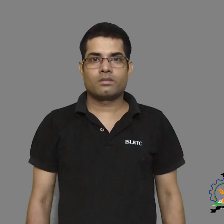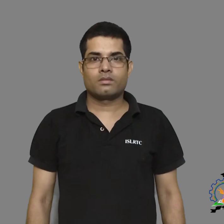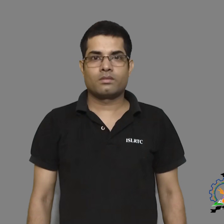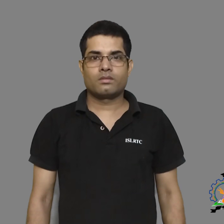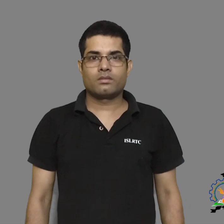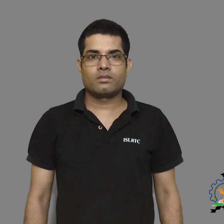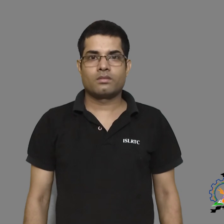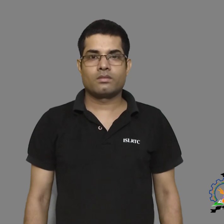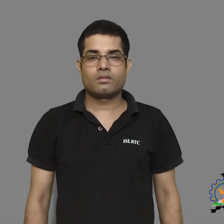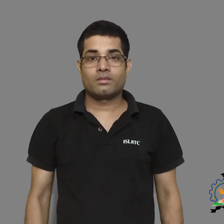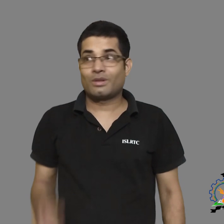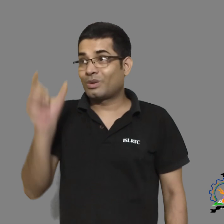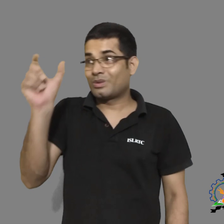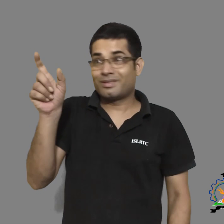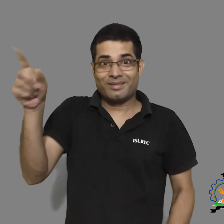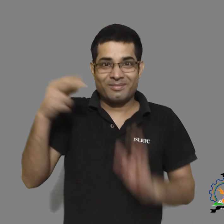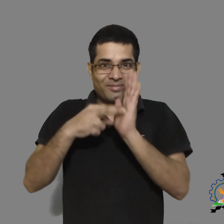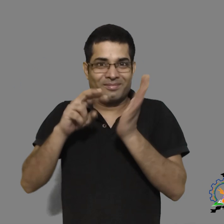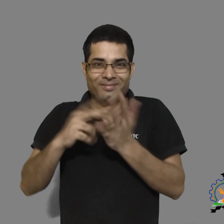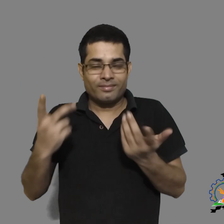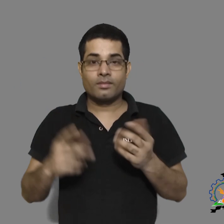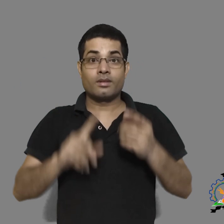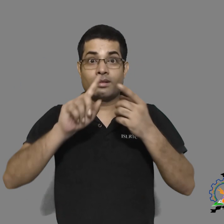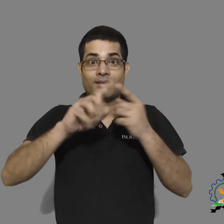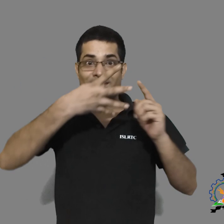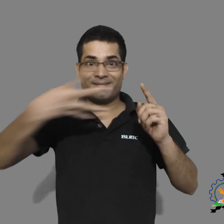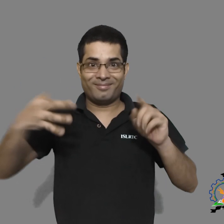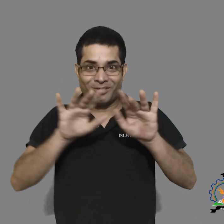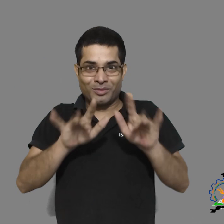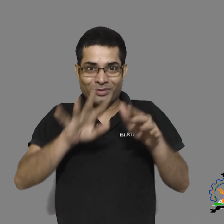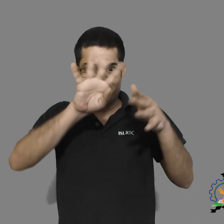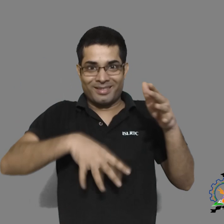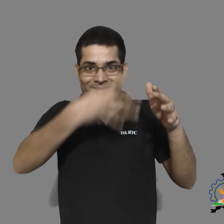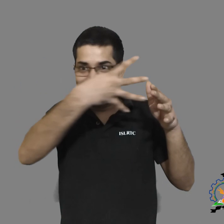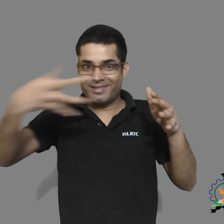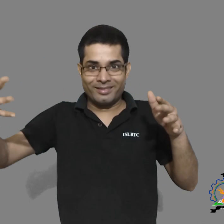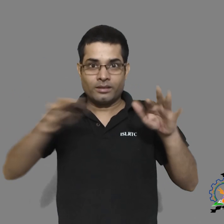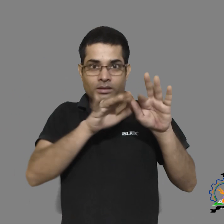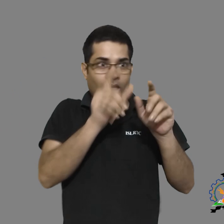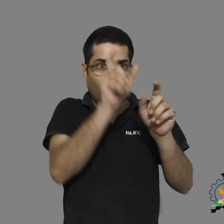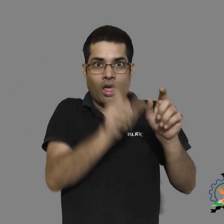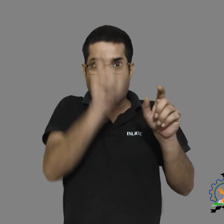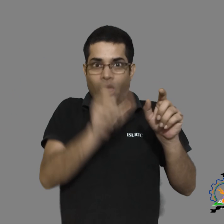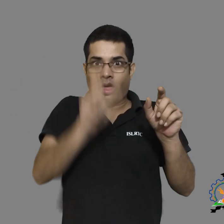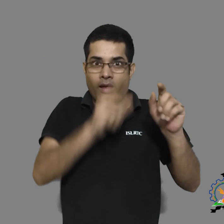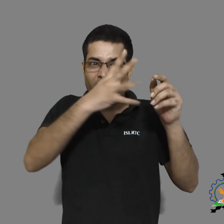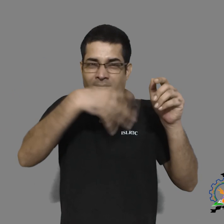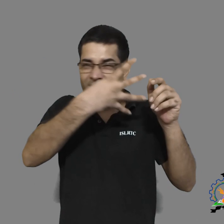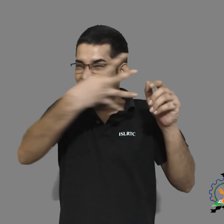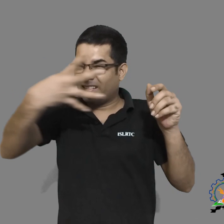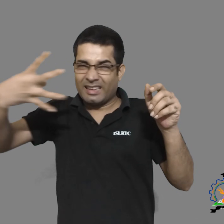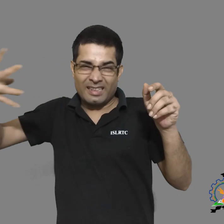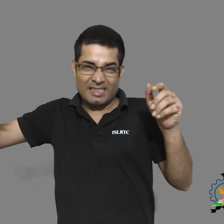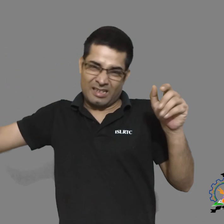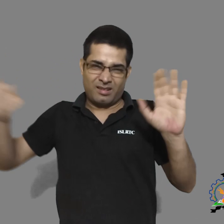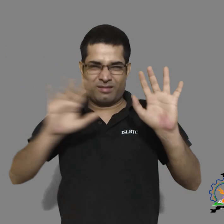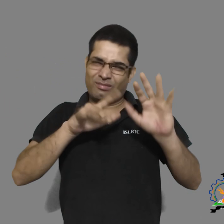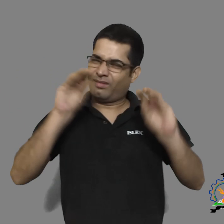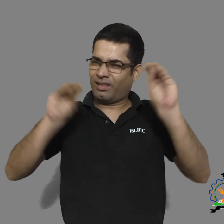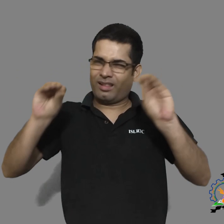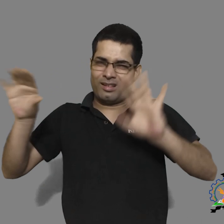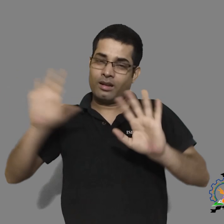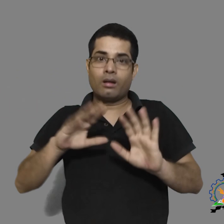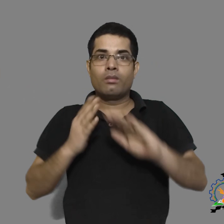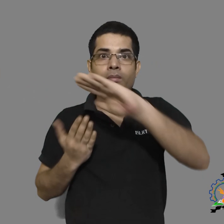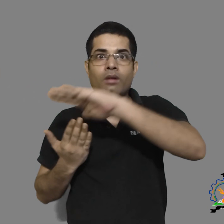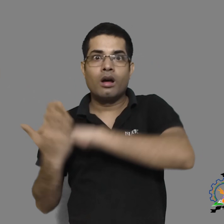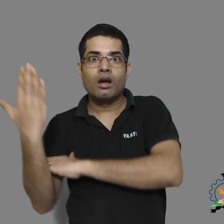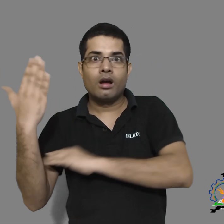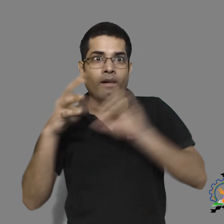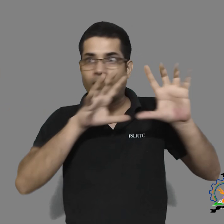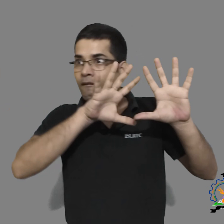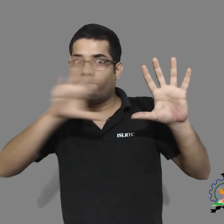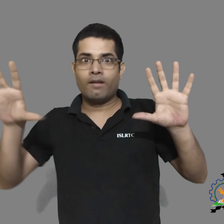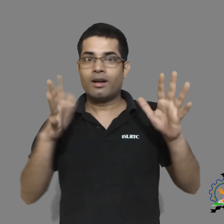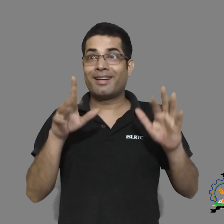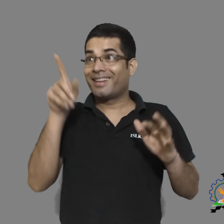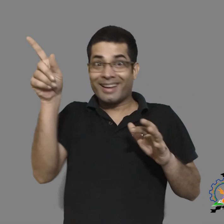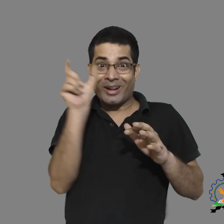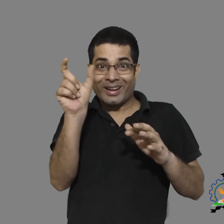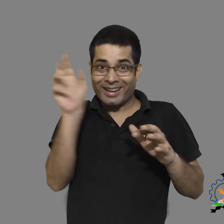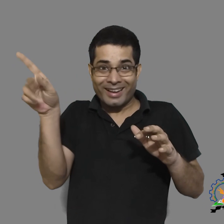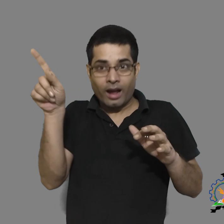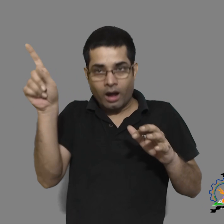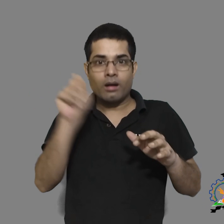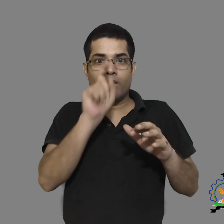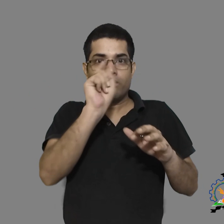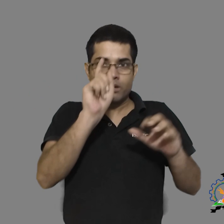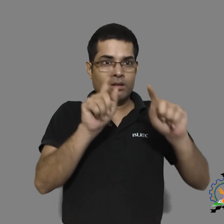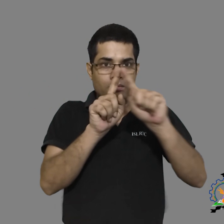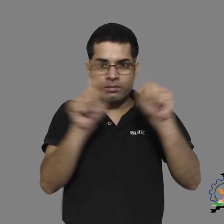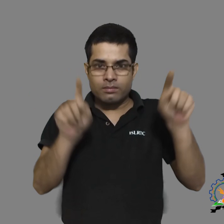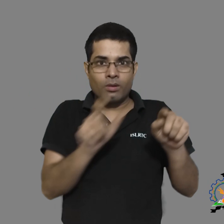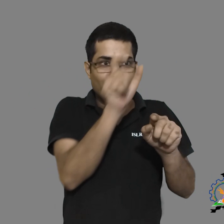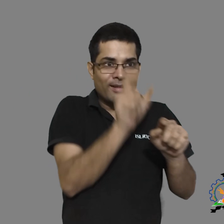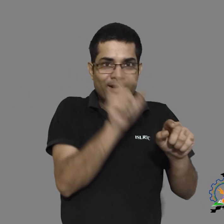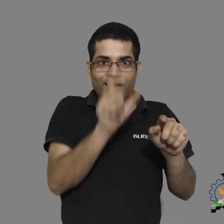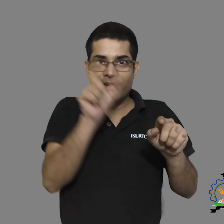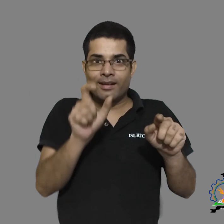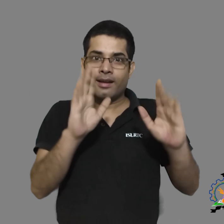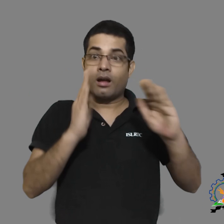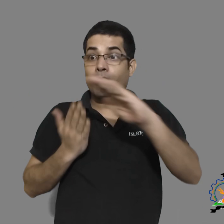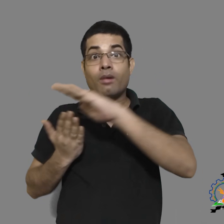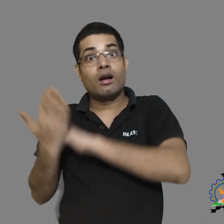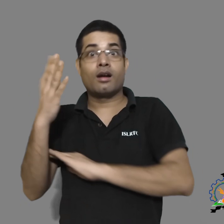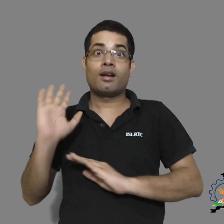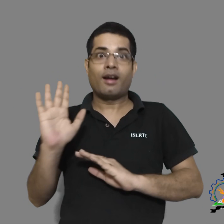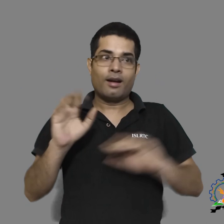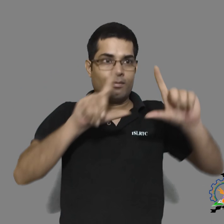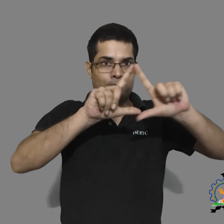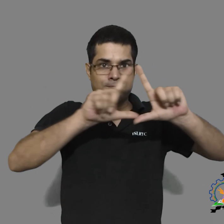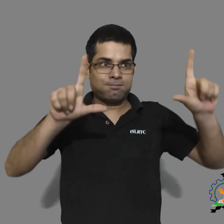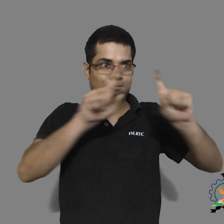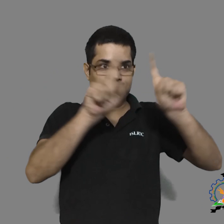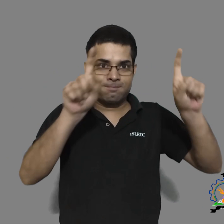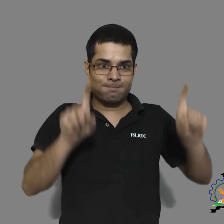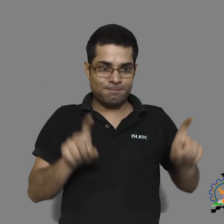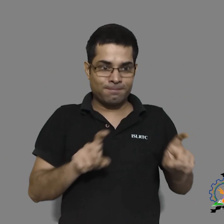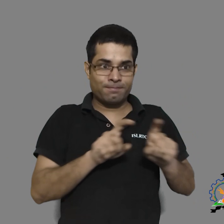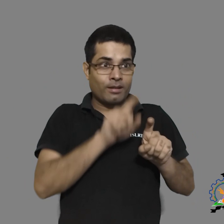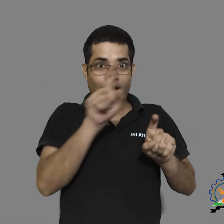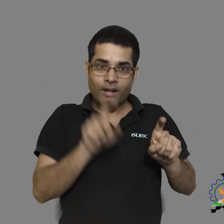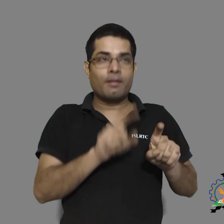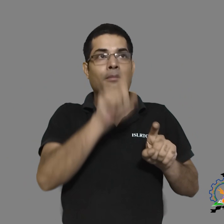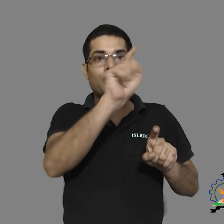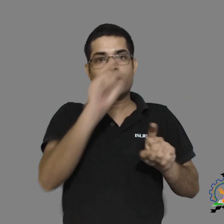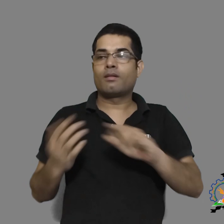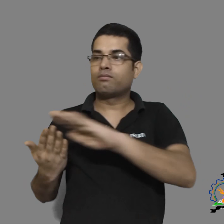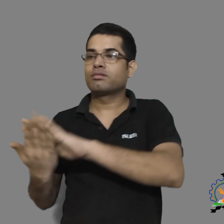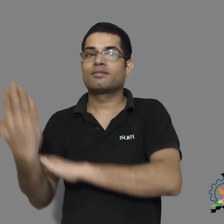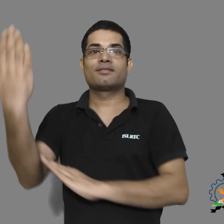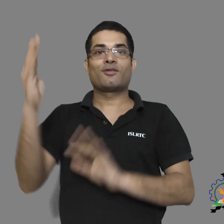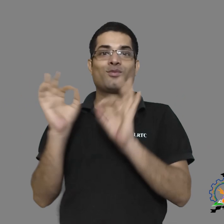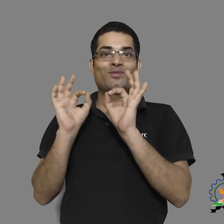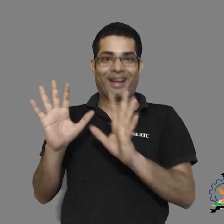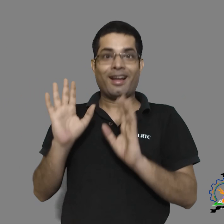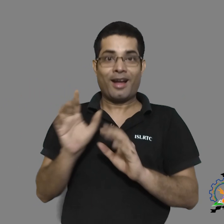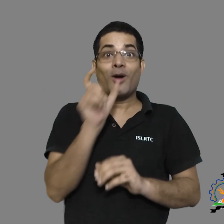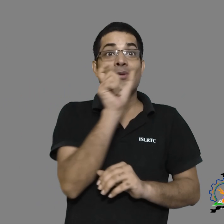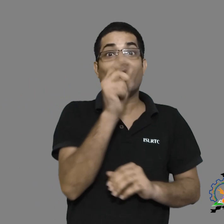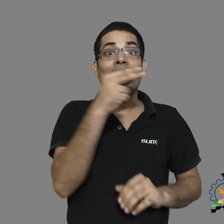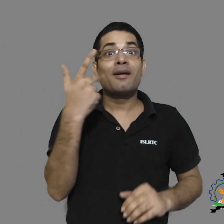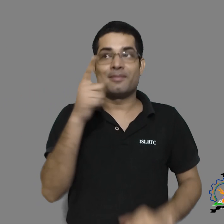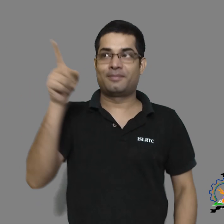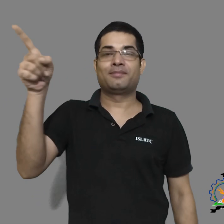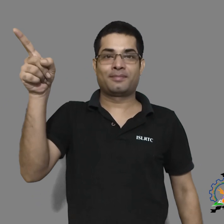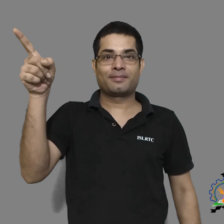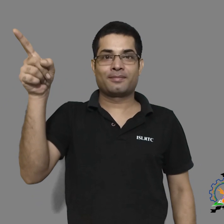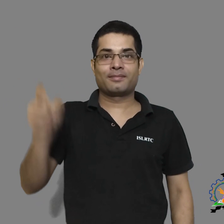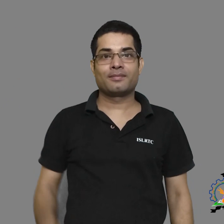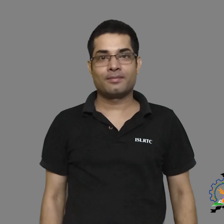Print Area